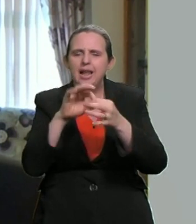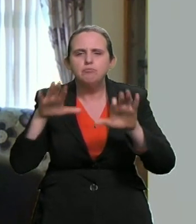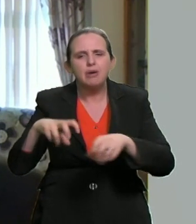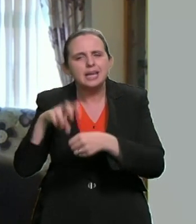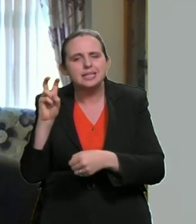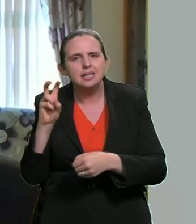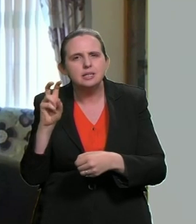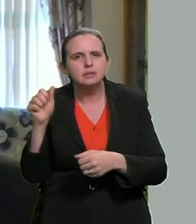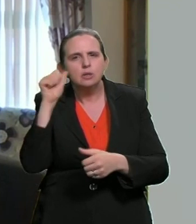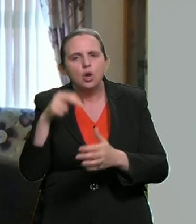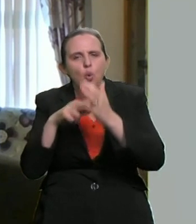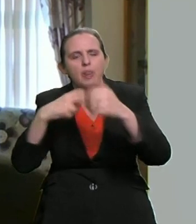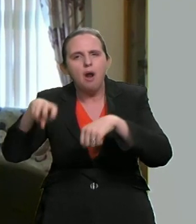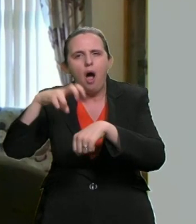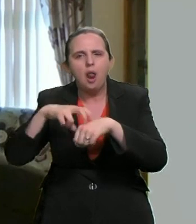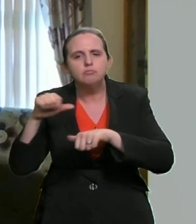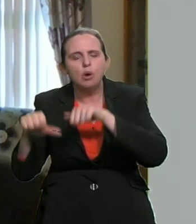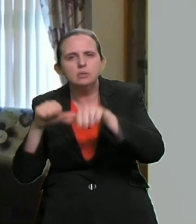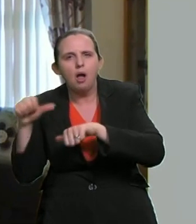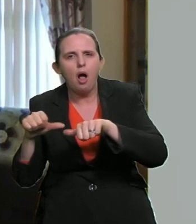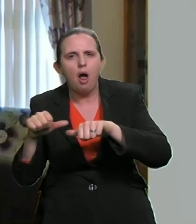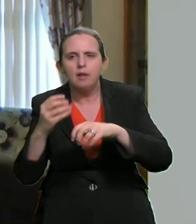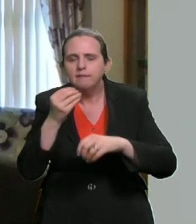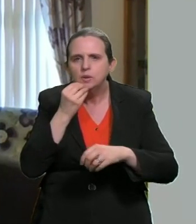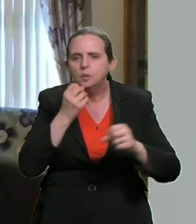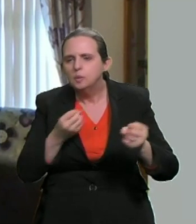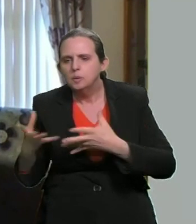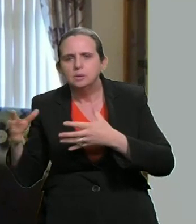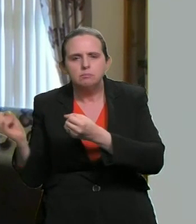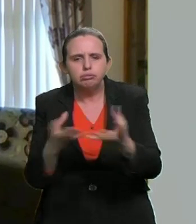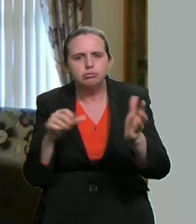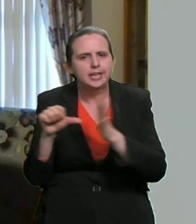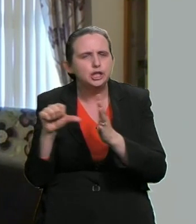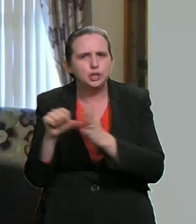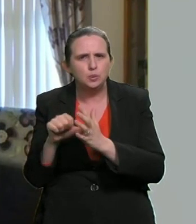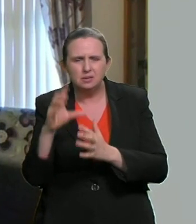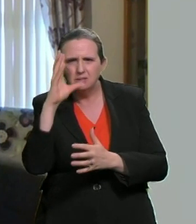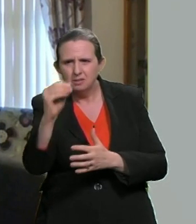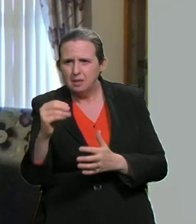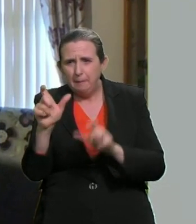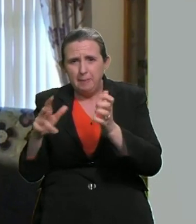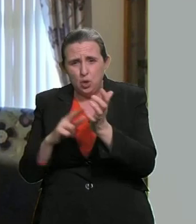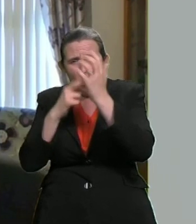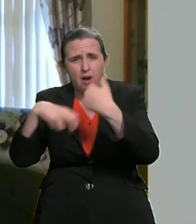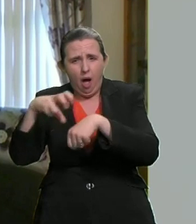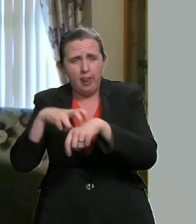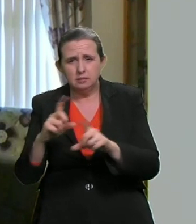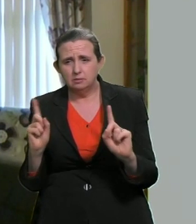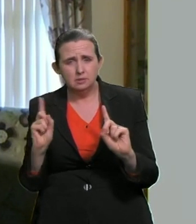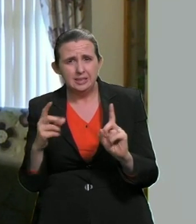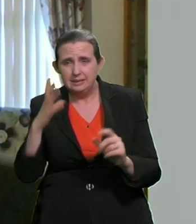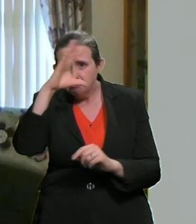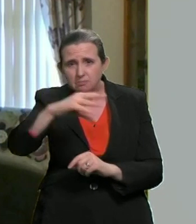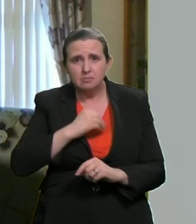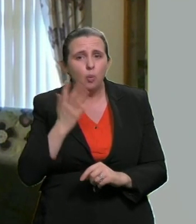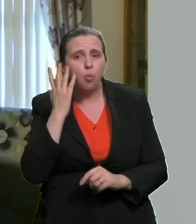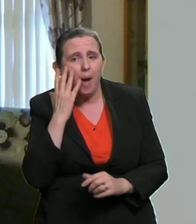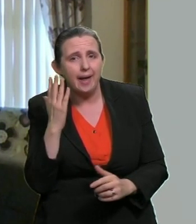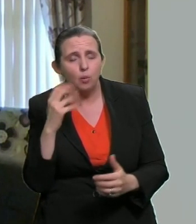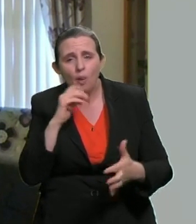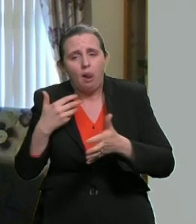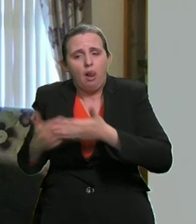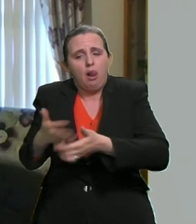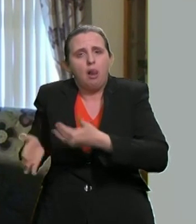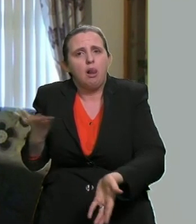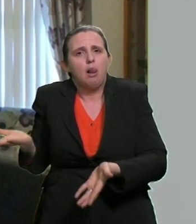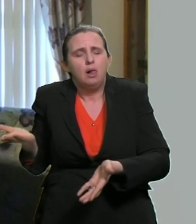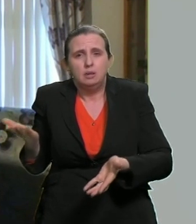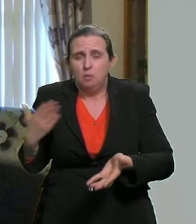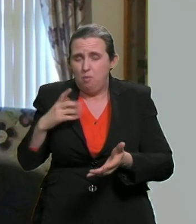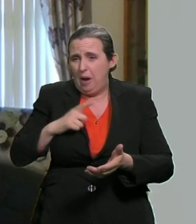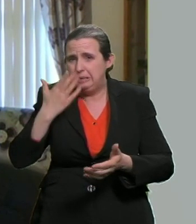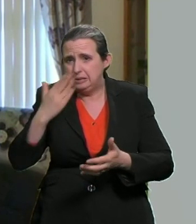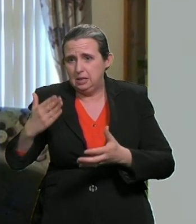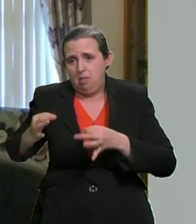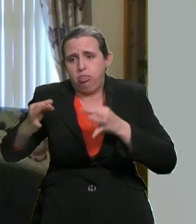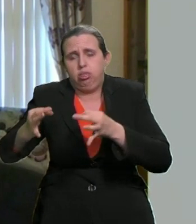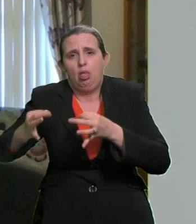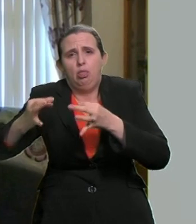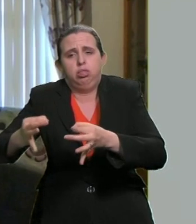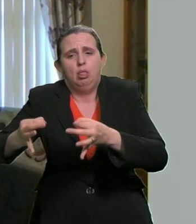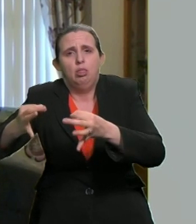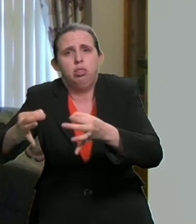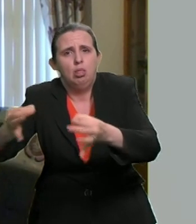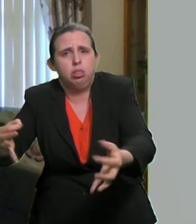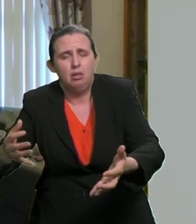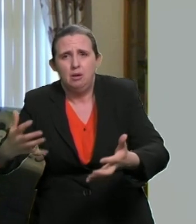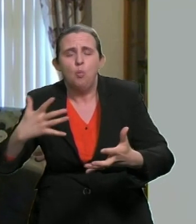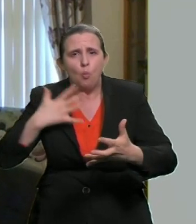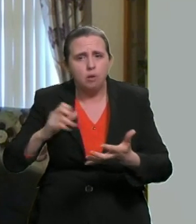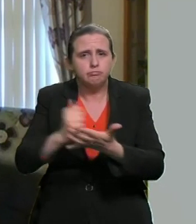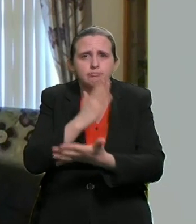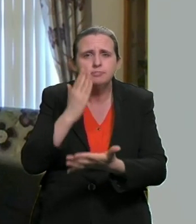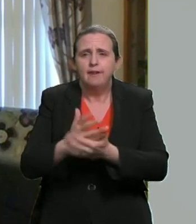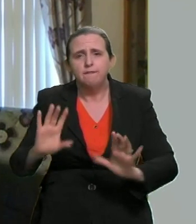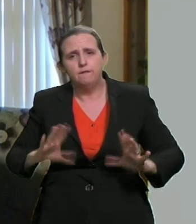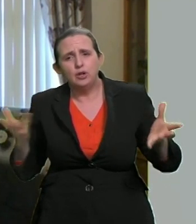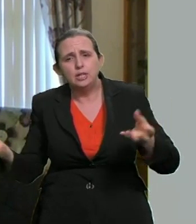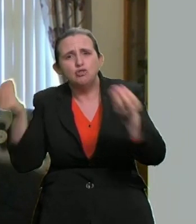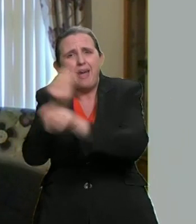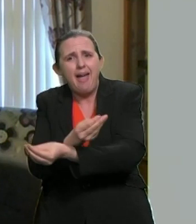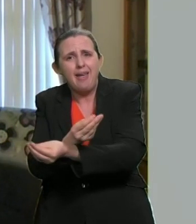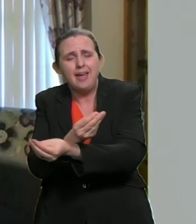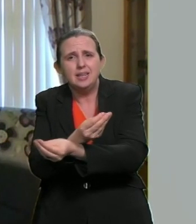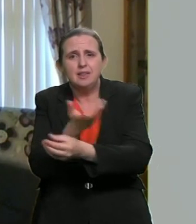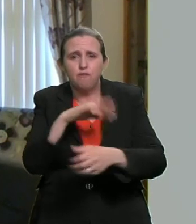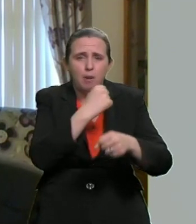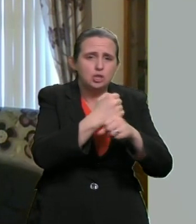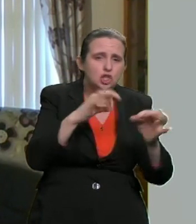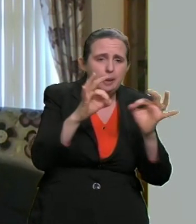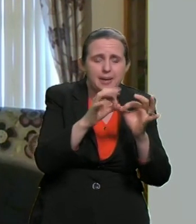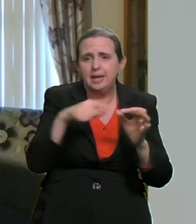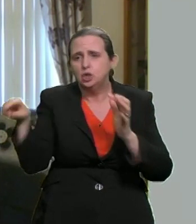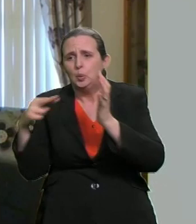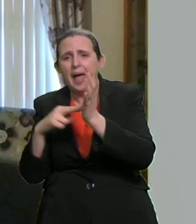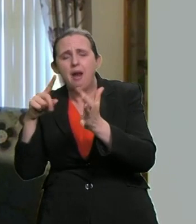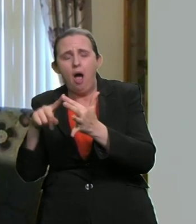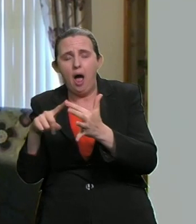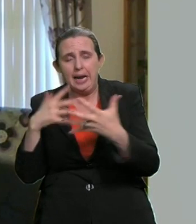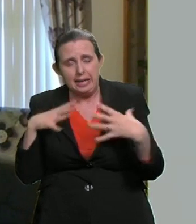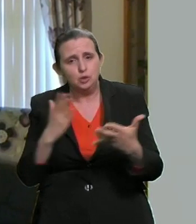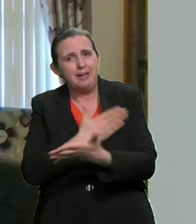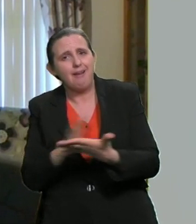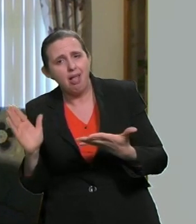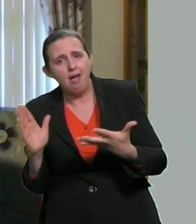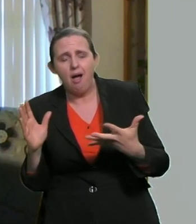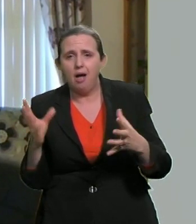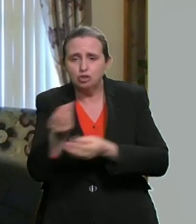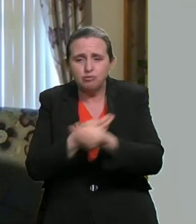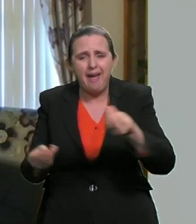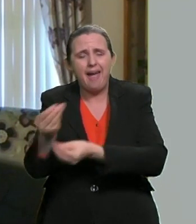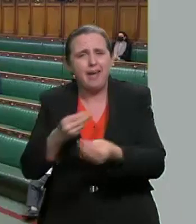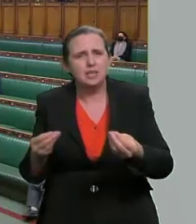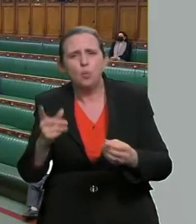These problems are scheduled to get worse from April. Will he outline a timeline, as indicated in last week’s e-petition, whereby people in Northern Ireland, and indeed across the UK, will be able to enjoy free trade across the nation, including from GB to NI, like that enjoyed by every other independent trading nation?